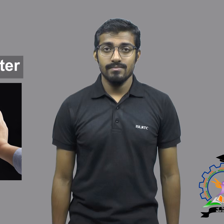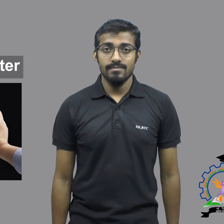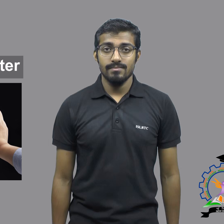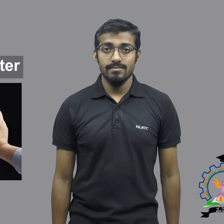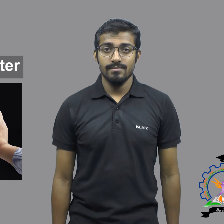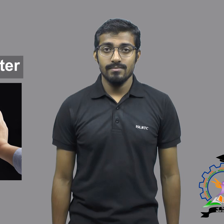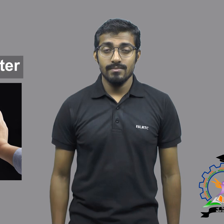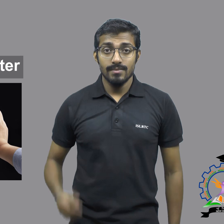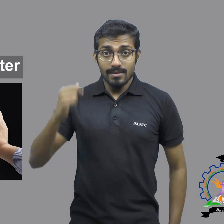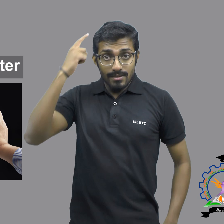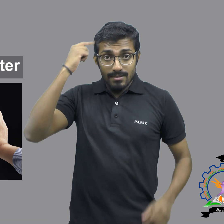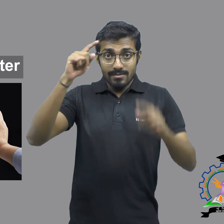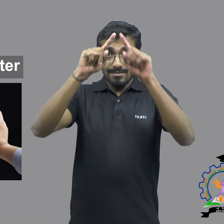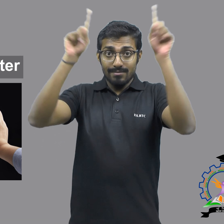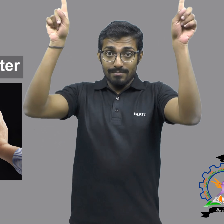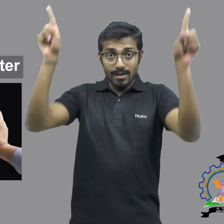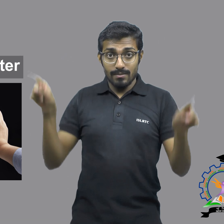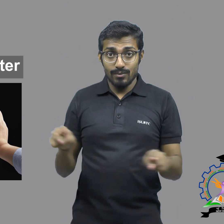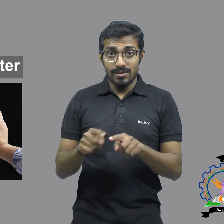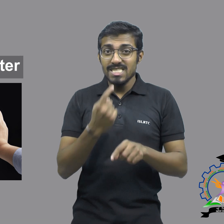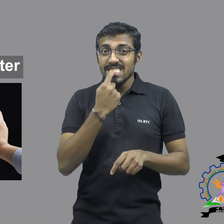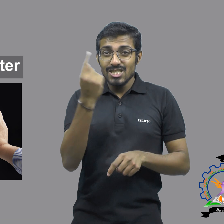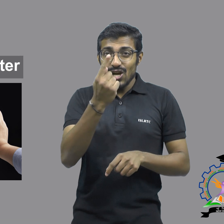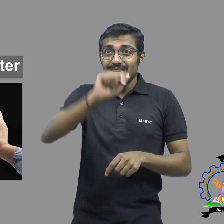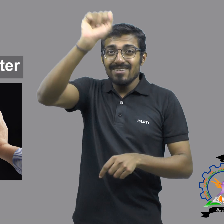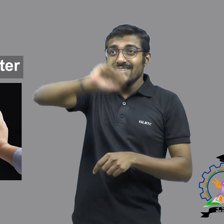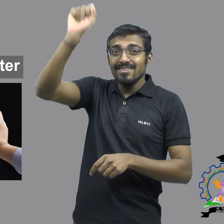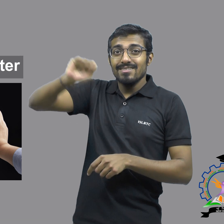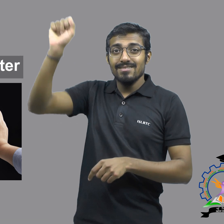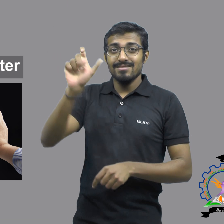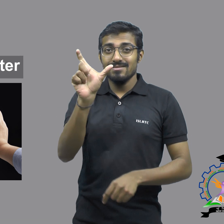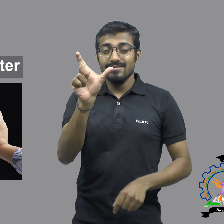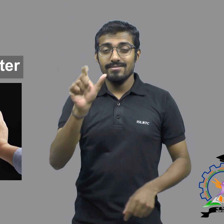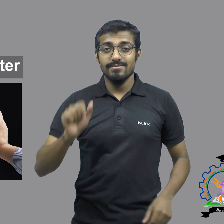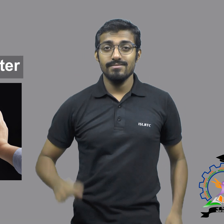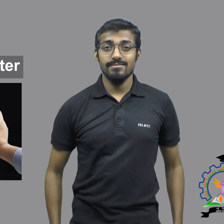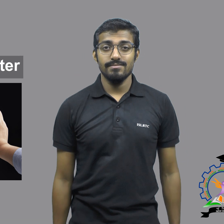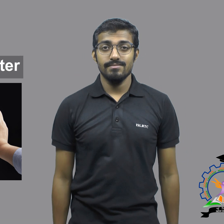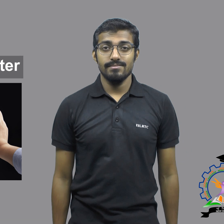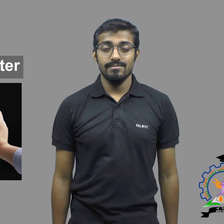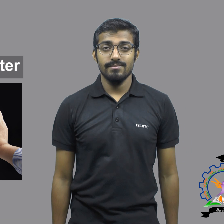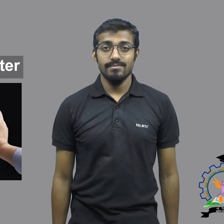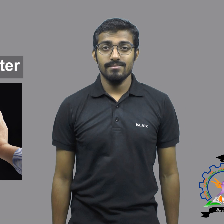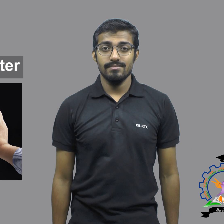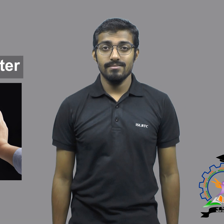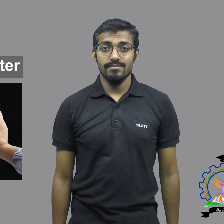Blackboard Duster